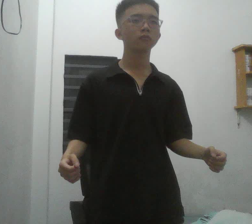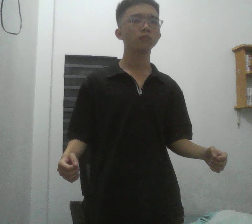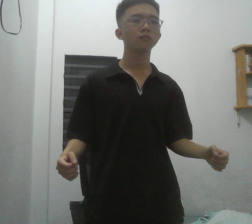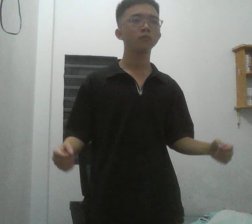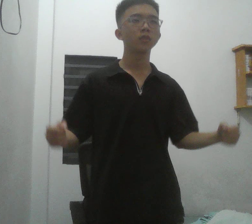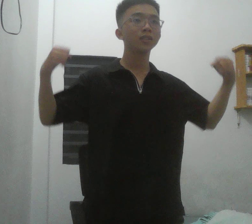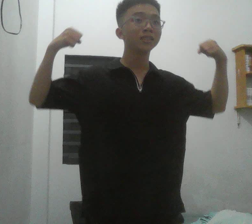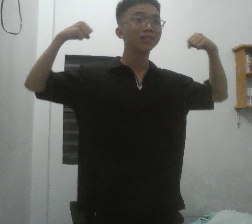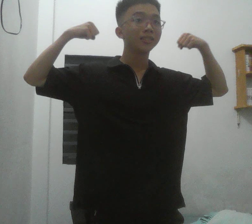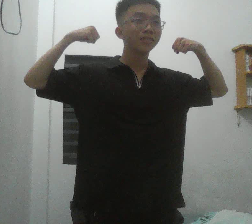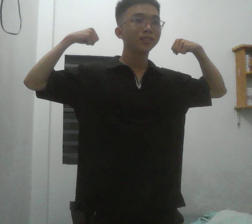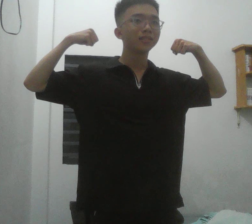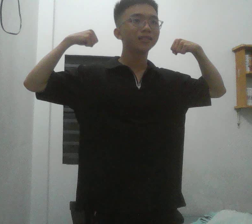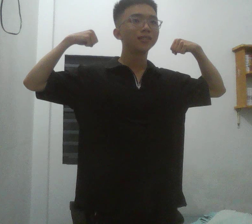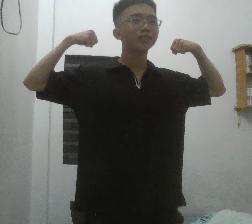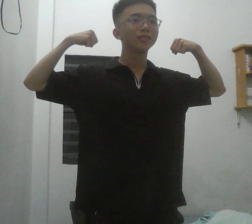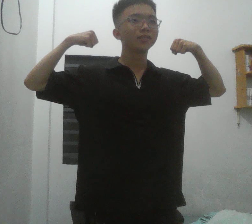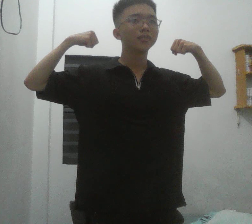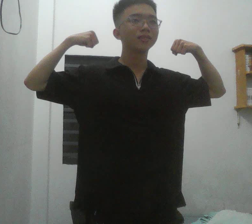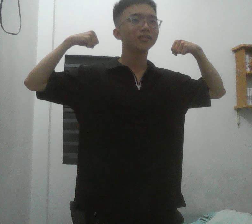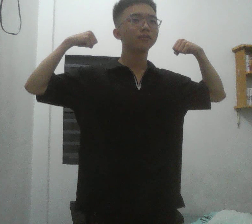minh khoe